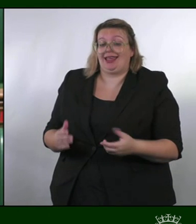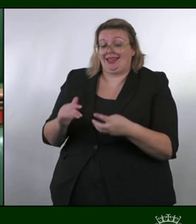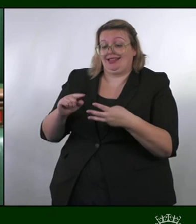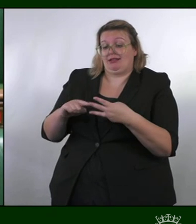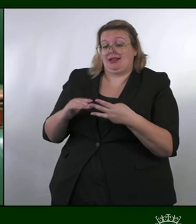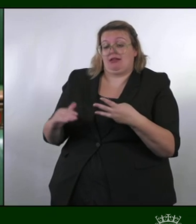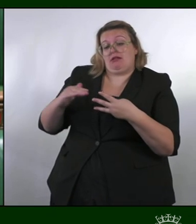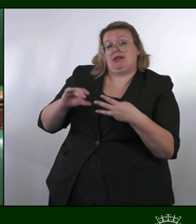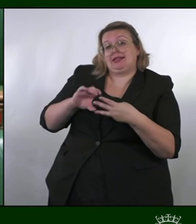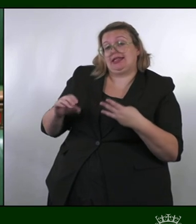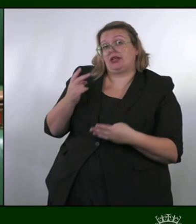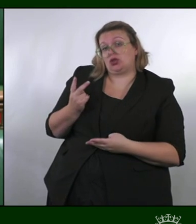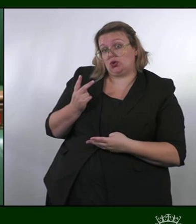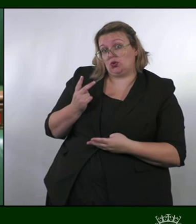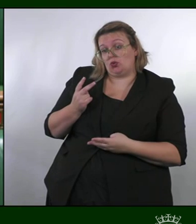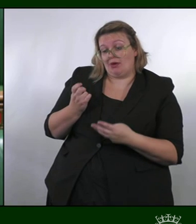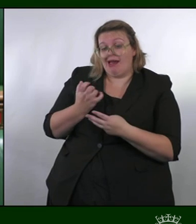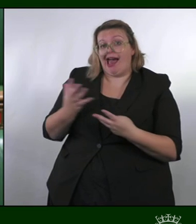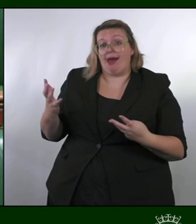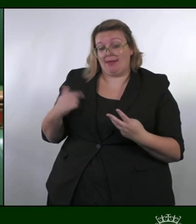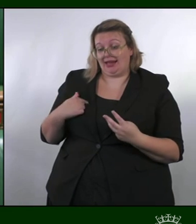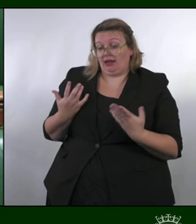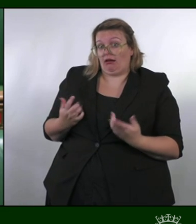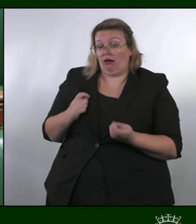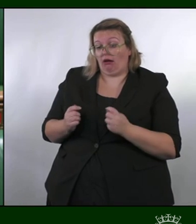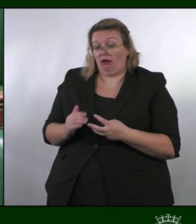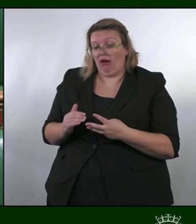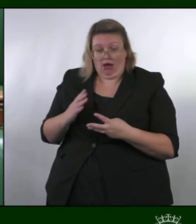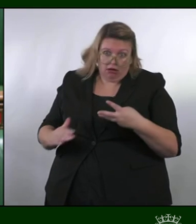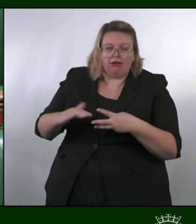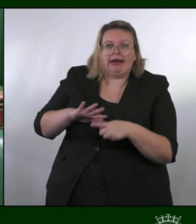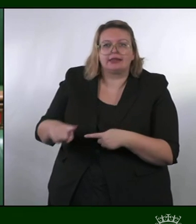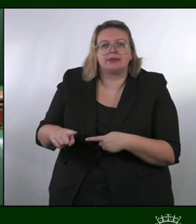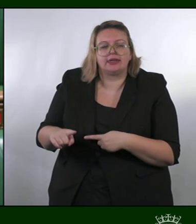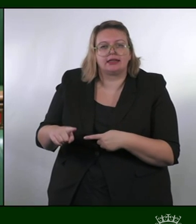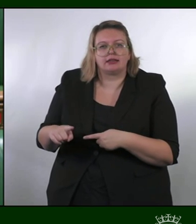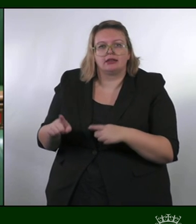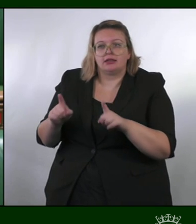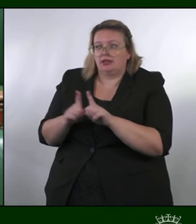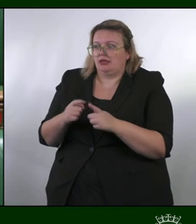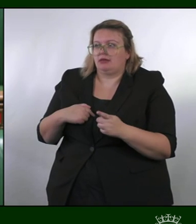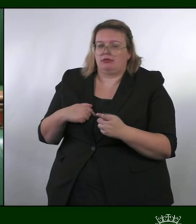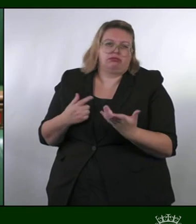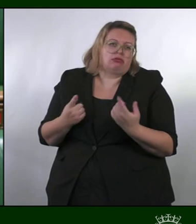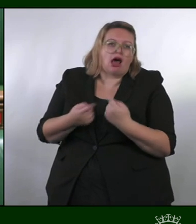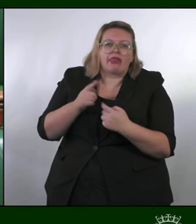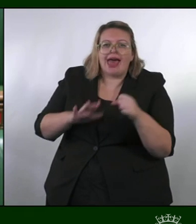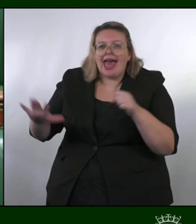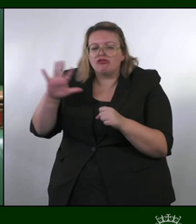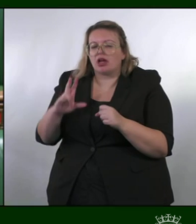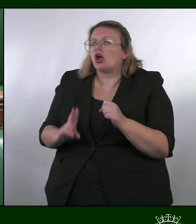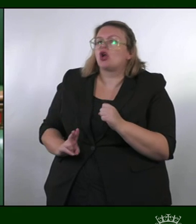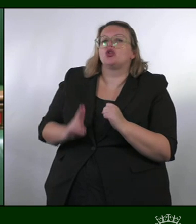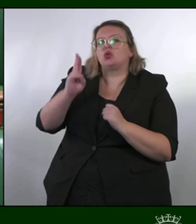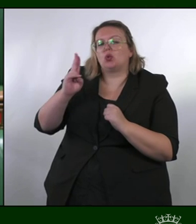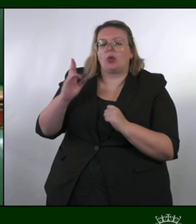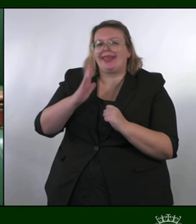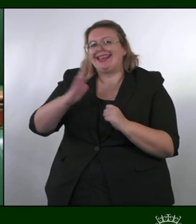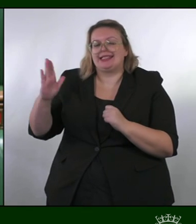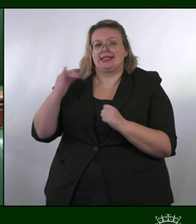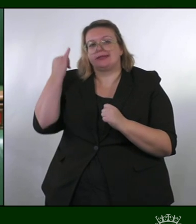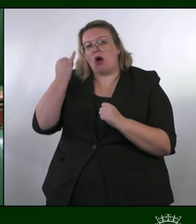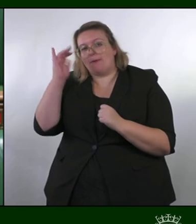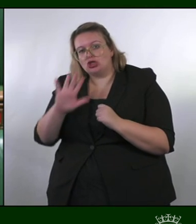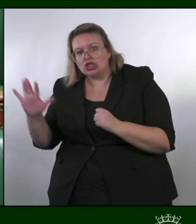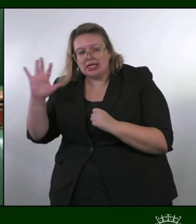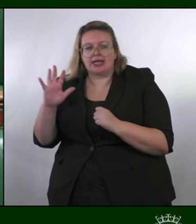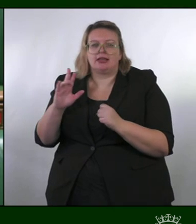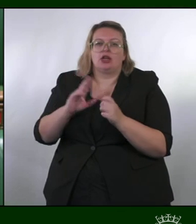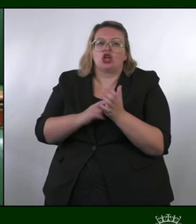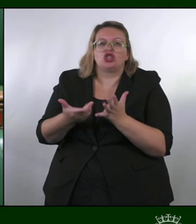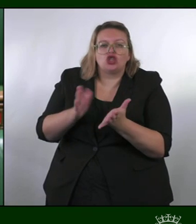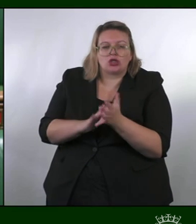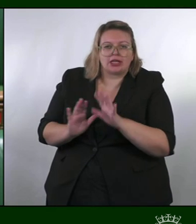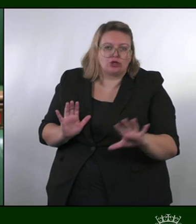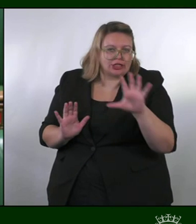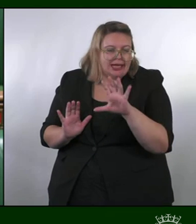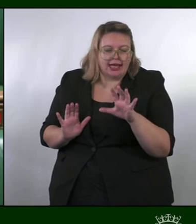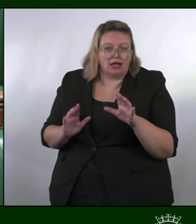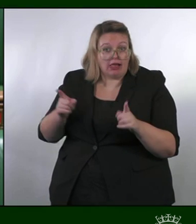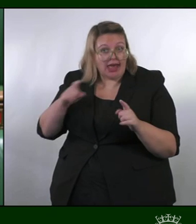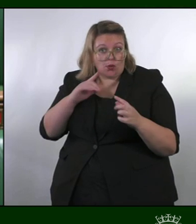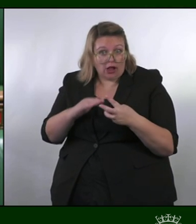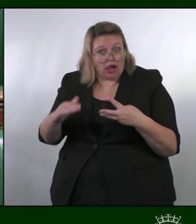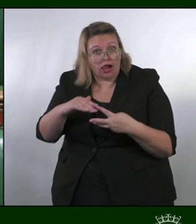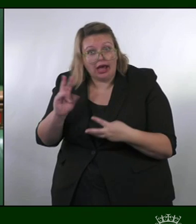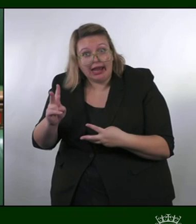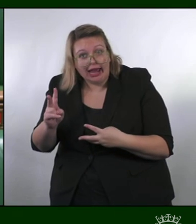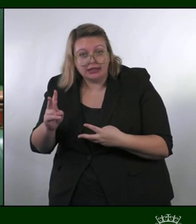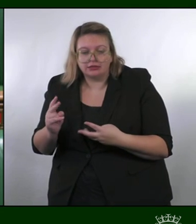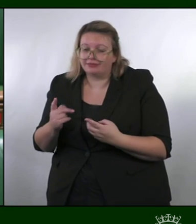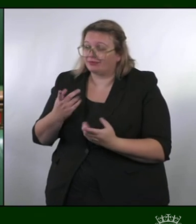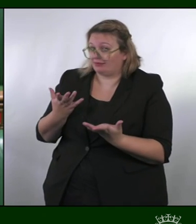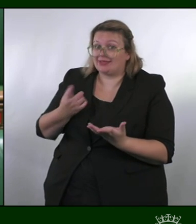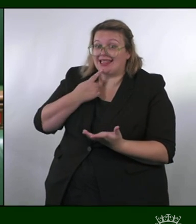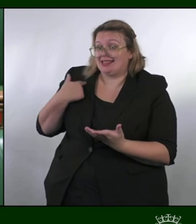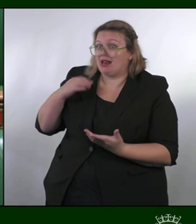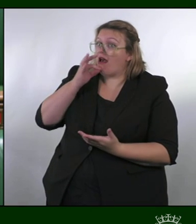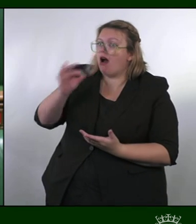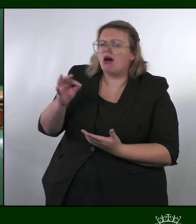As I set out in the statement, the job support scheme, coupled with universal credit for those eligible, will ensure that people receive at least 80% of their wages.